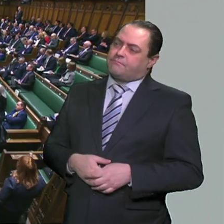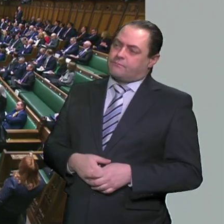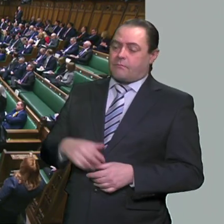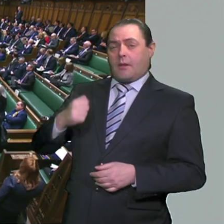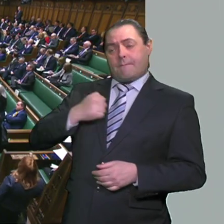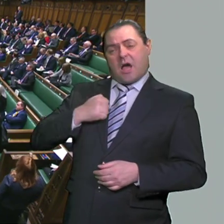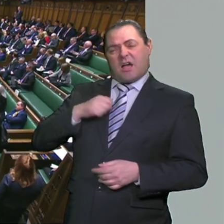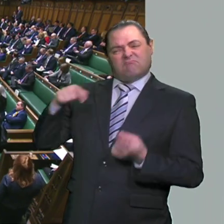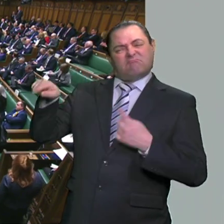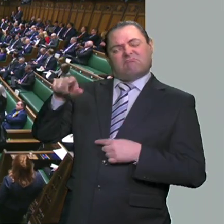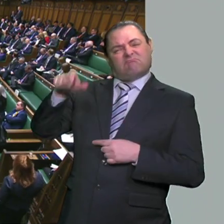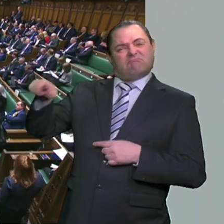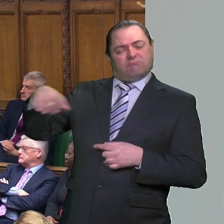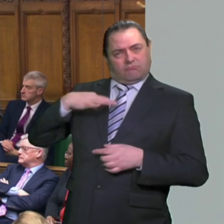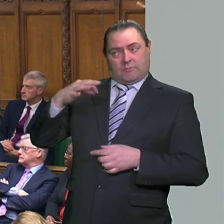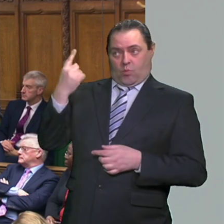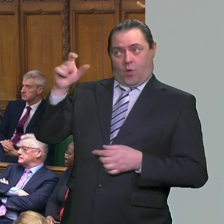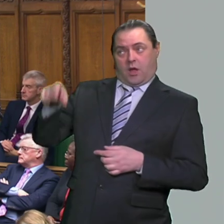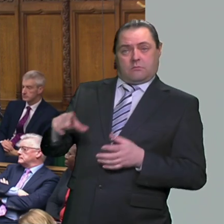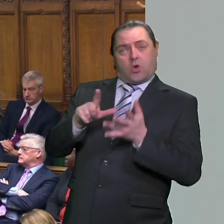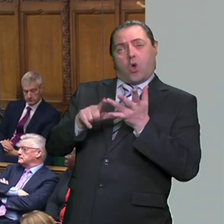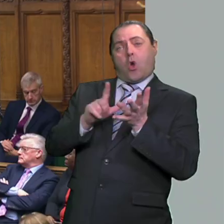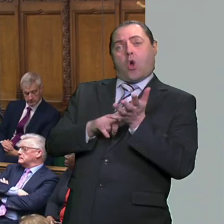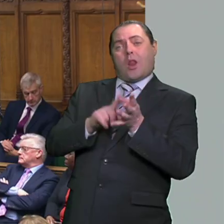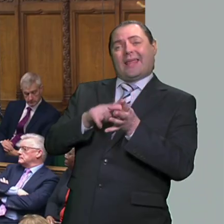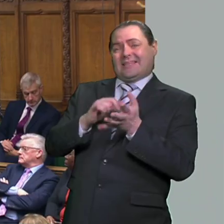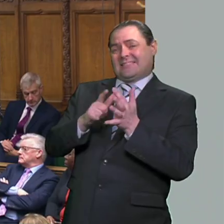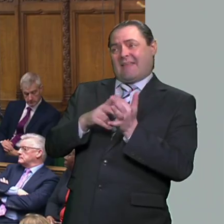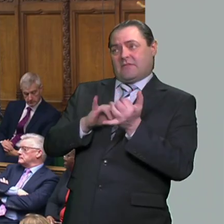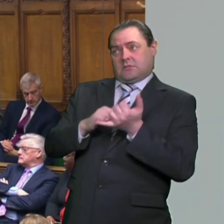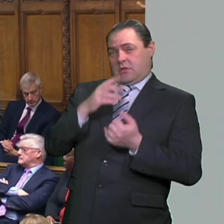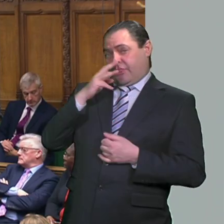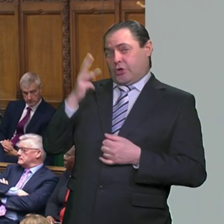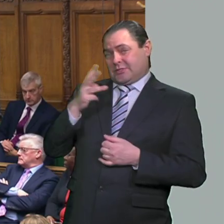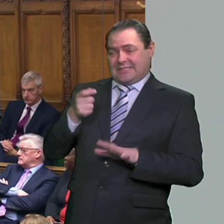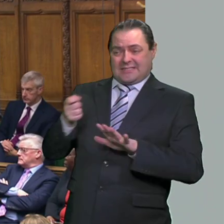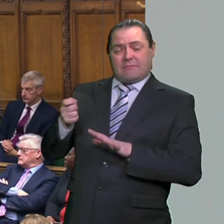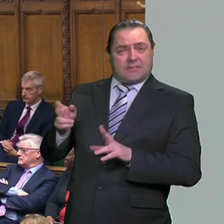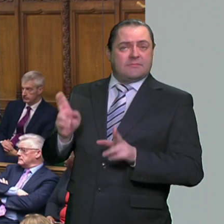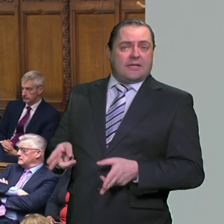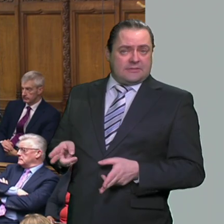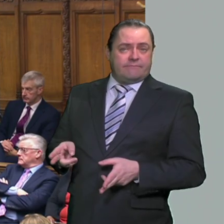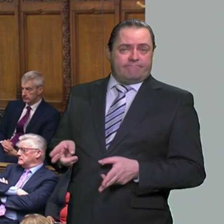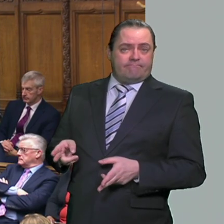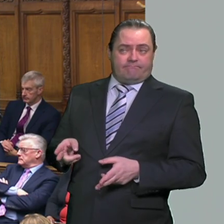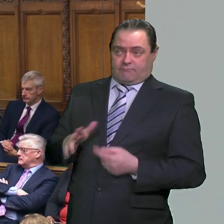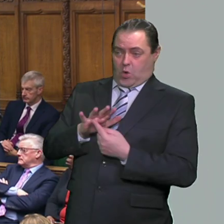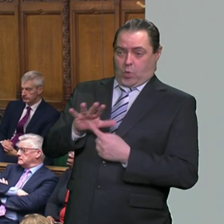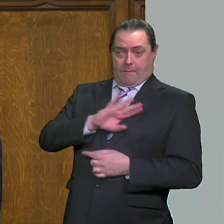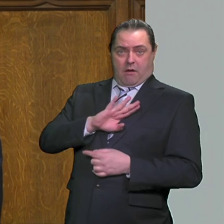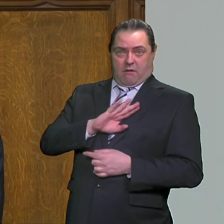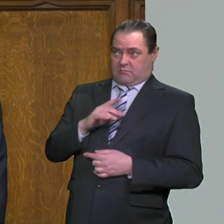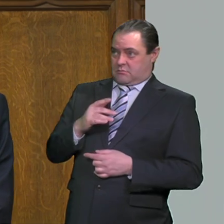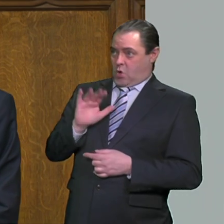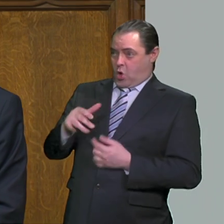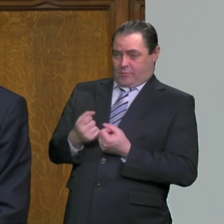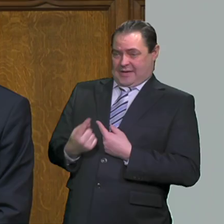My constituent Olly Stephens was just 13 years old when he was stabbed and brutally murdered in a local park just yards from his home.